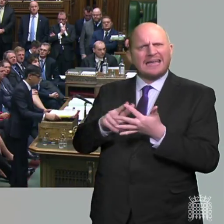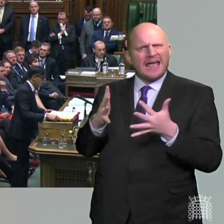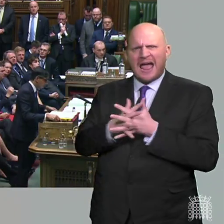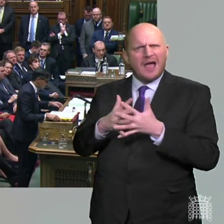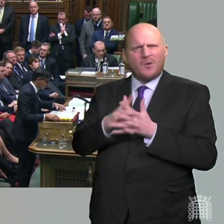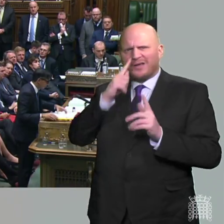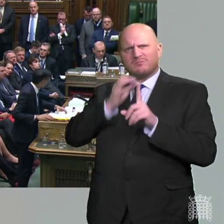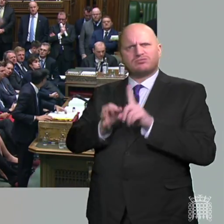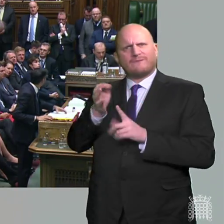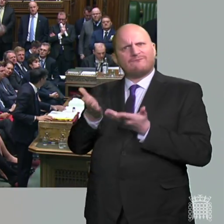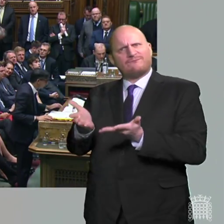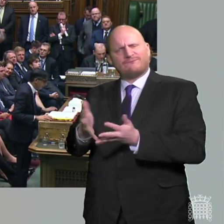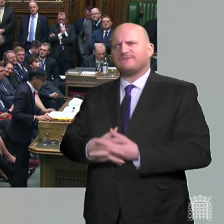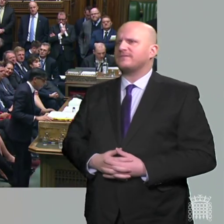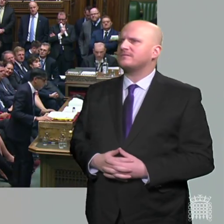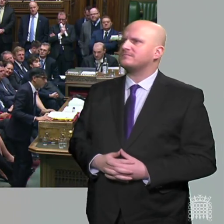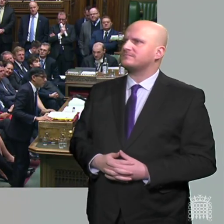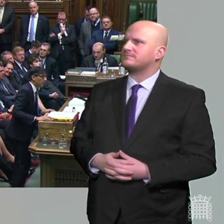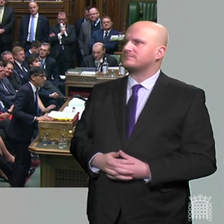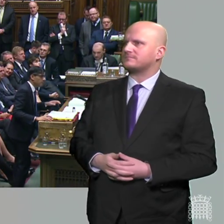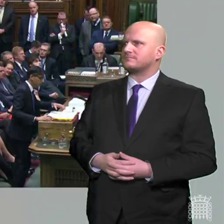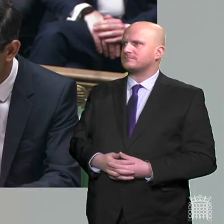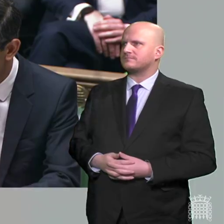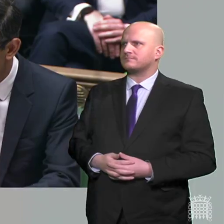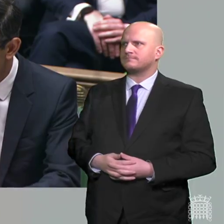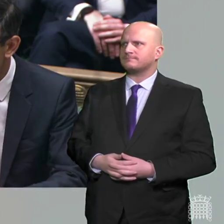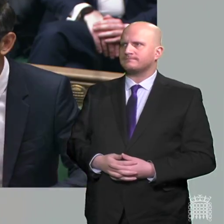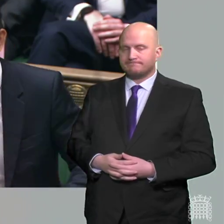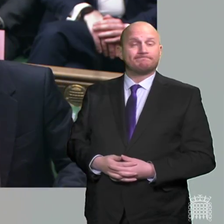My right honourable and learned Friend is absolutely right.